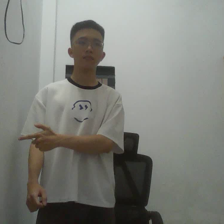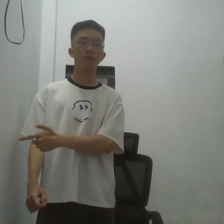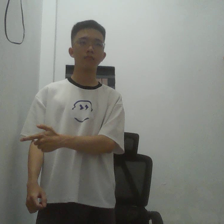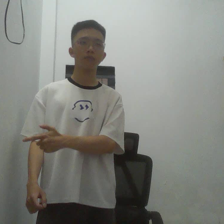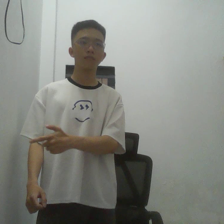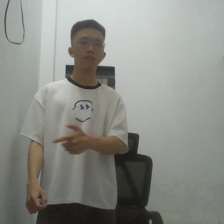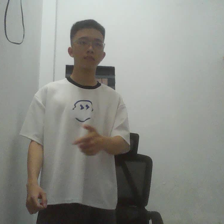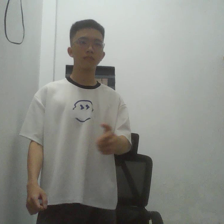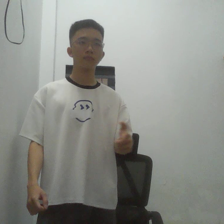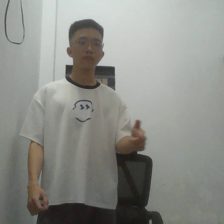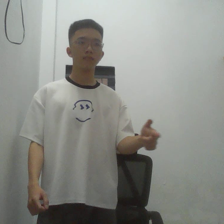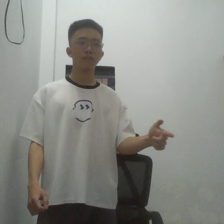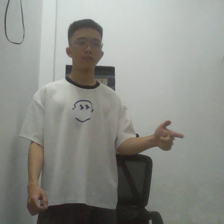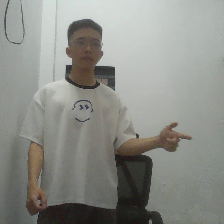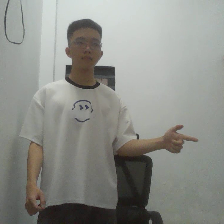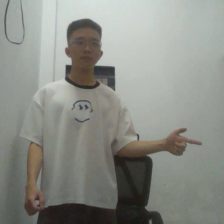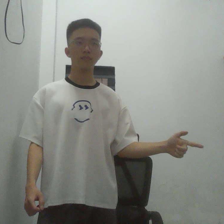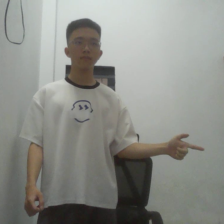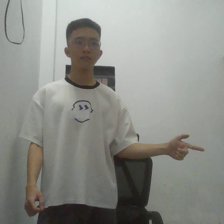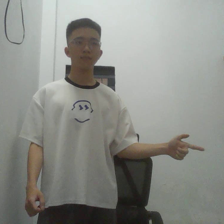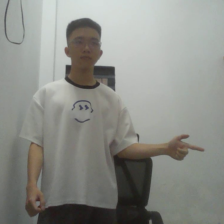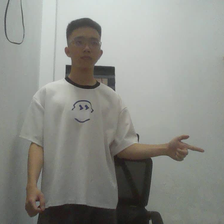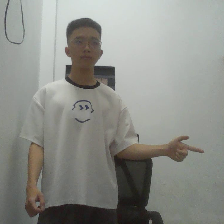cac ban